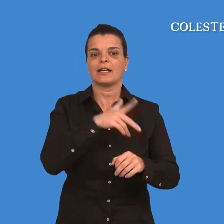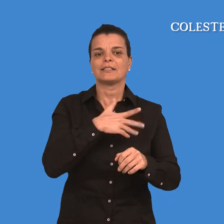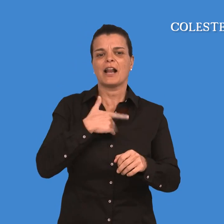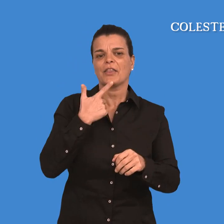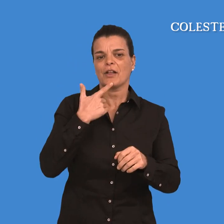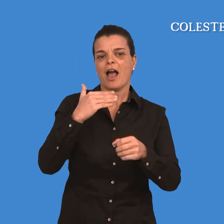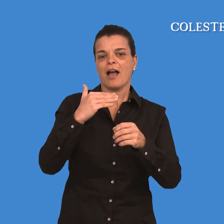querer decir